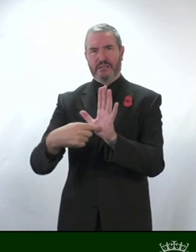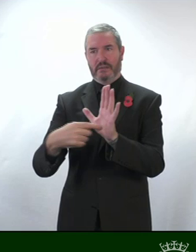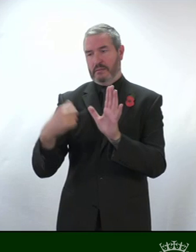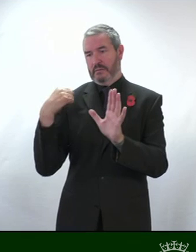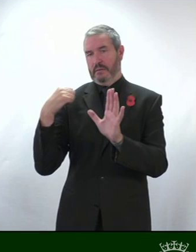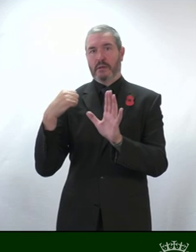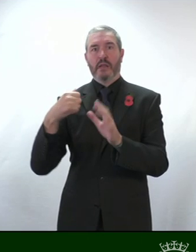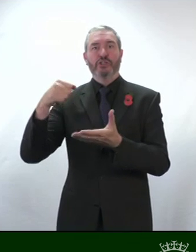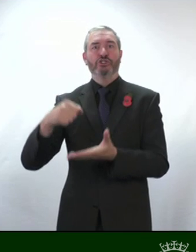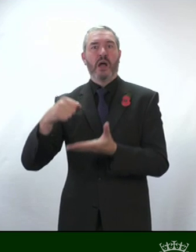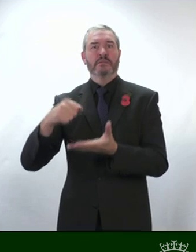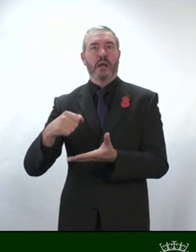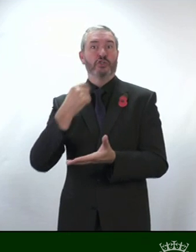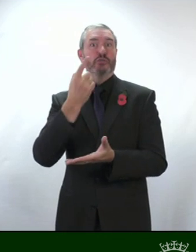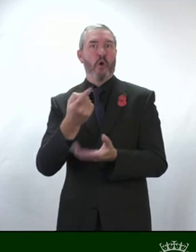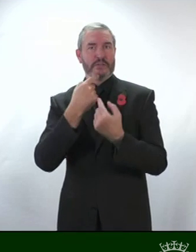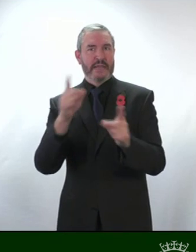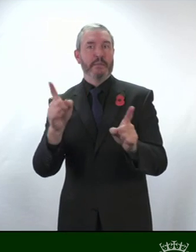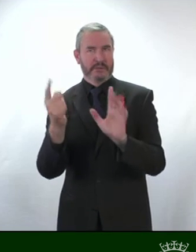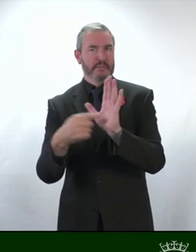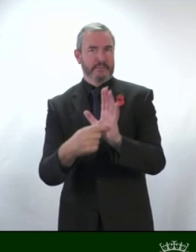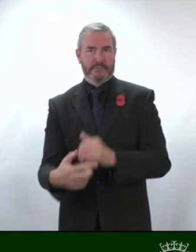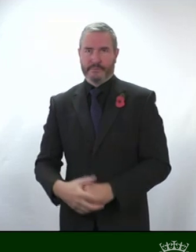Friend the Chancellor will say tomorrow.